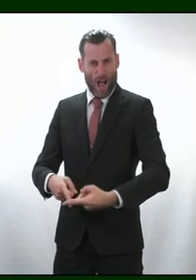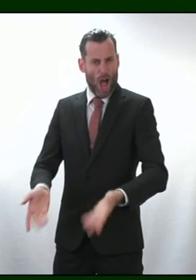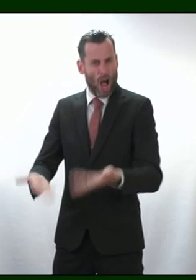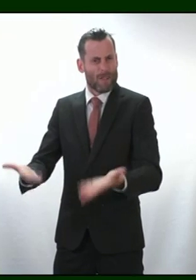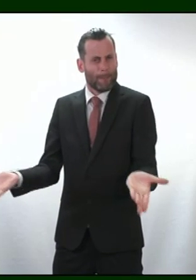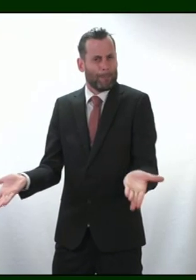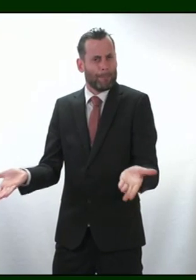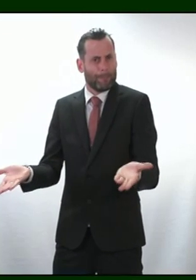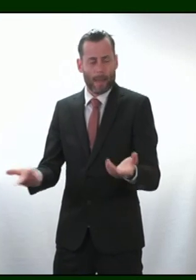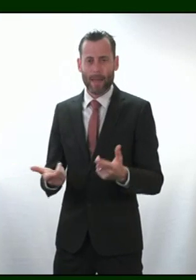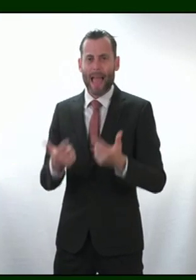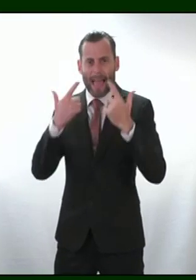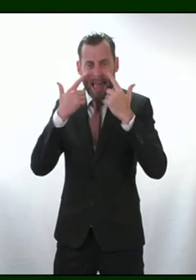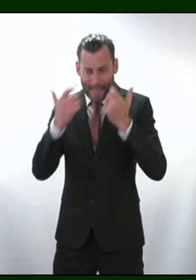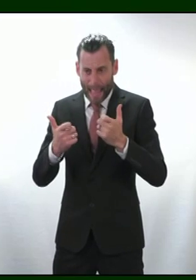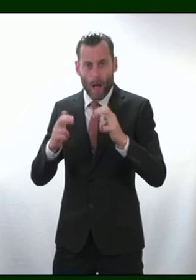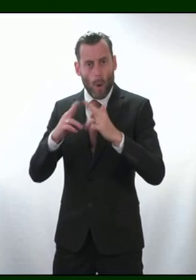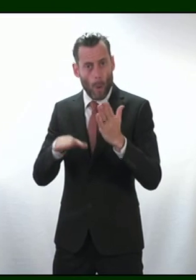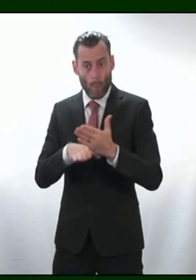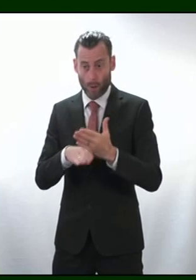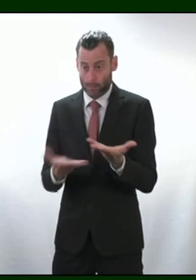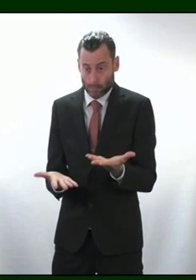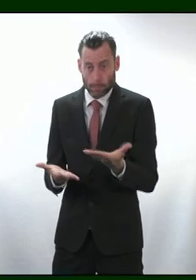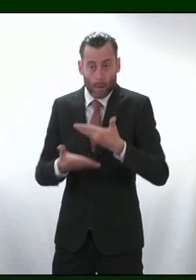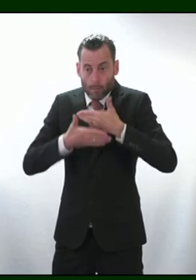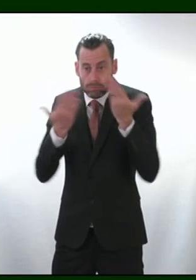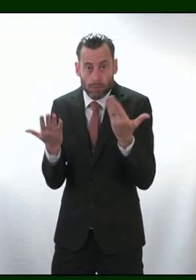Those care workers are still not getting the PPE they need.